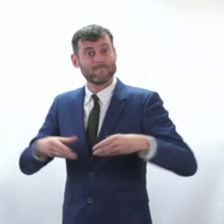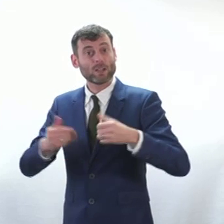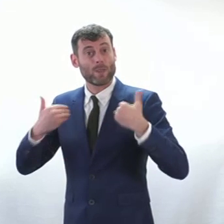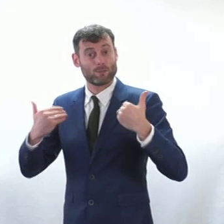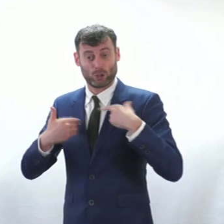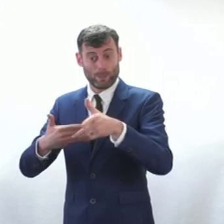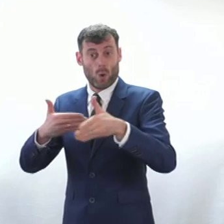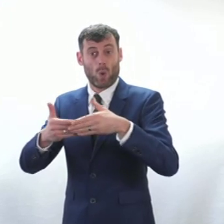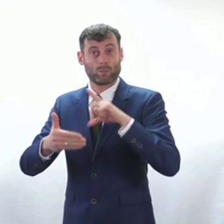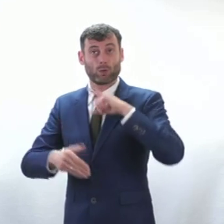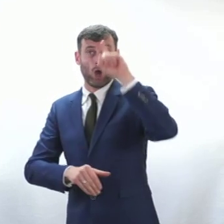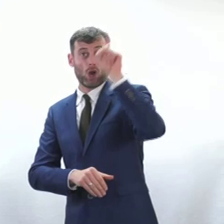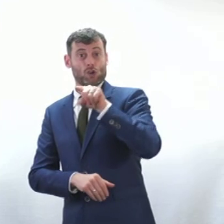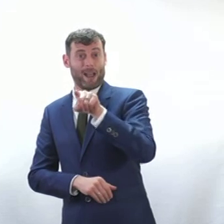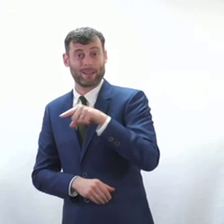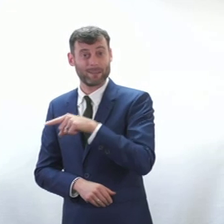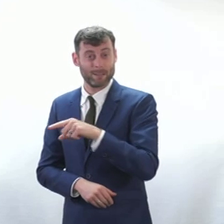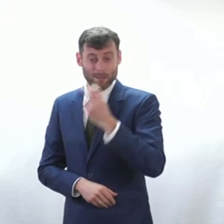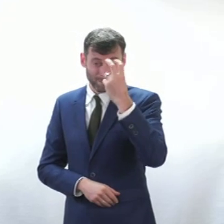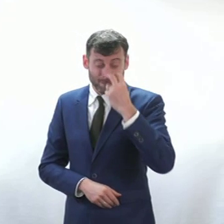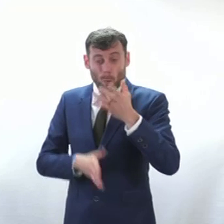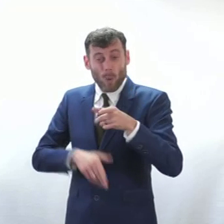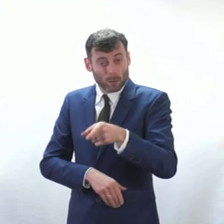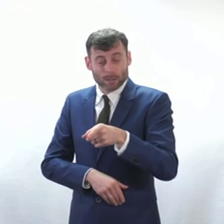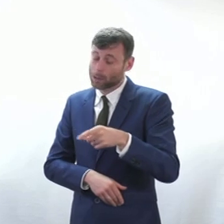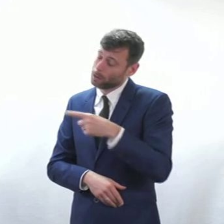With his enthusiasm for building hospitals, can my right hon.